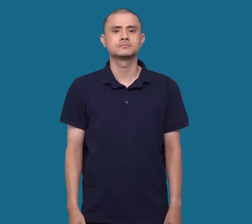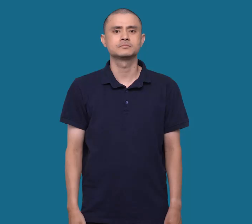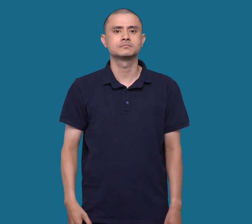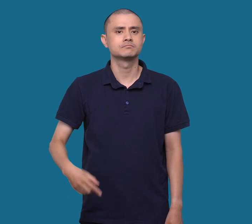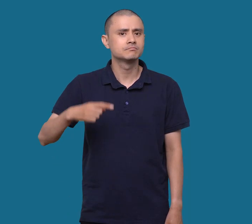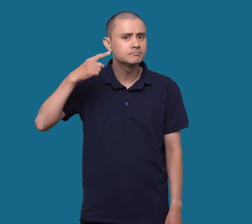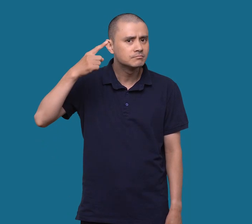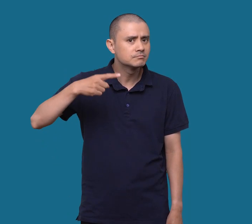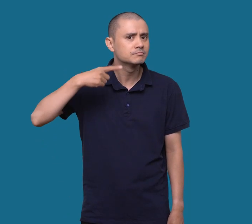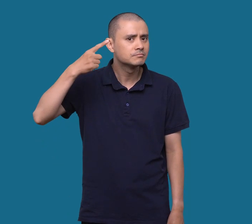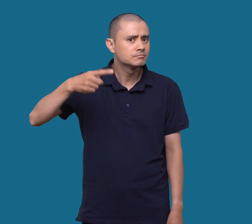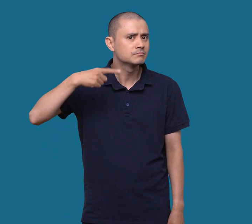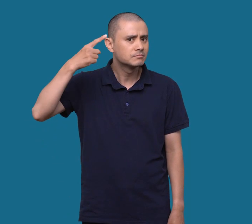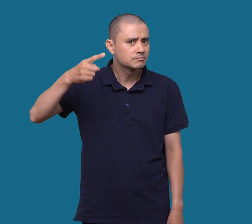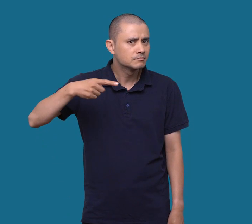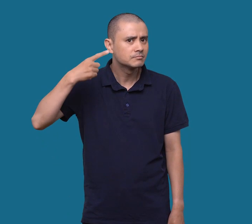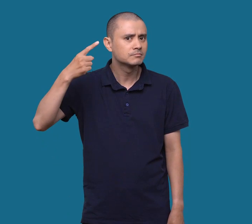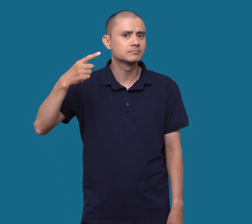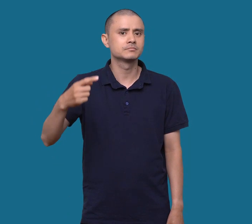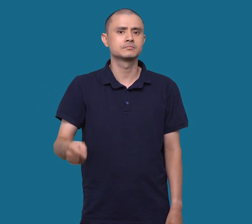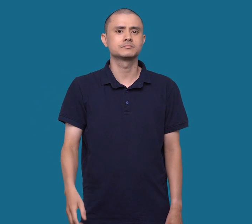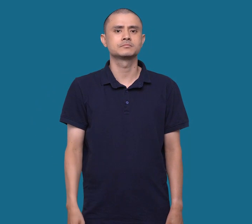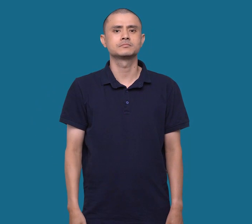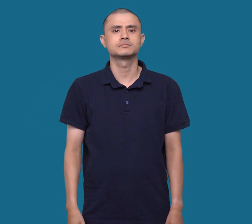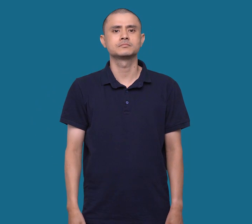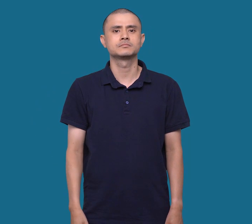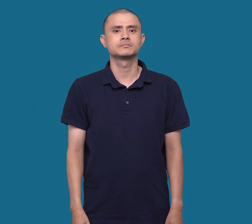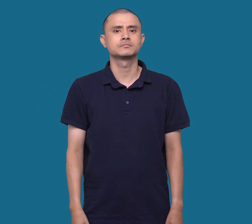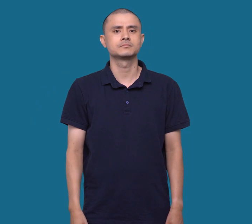mỗi ngày